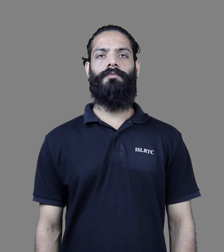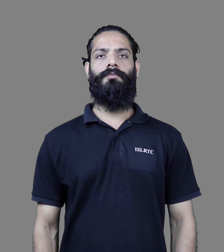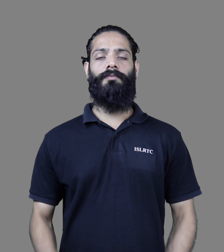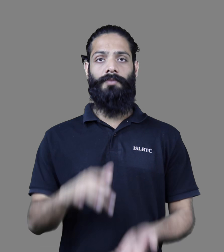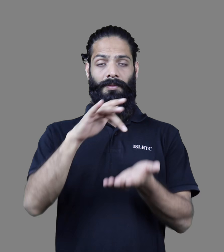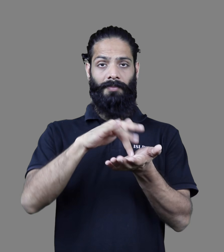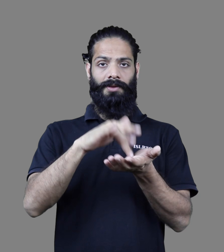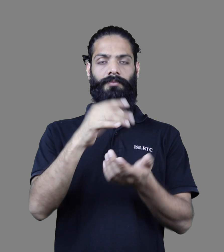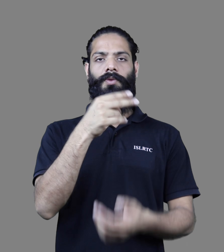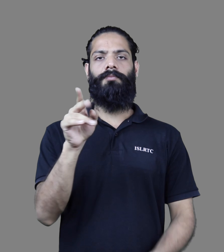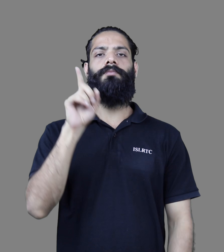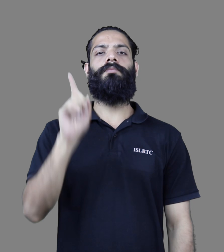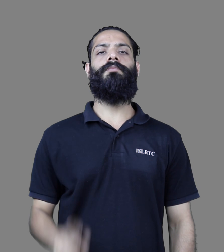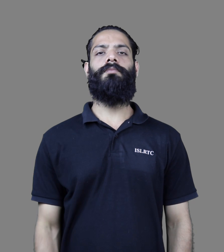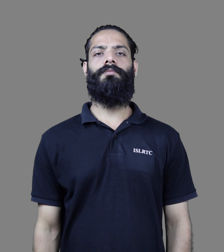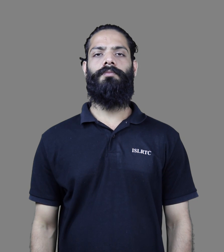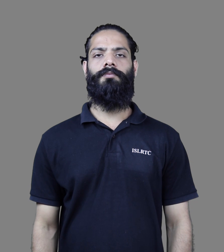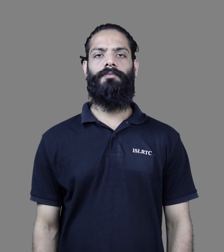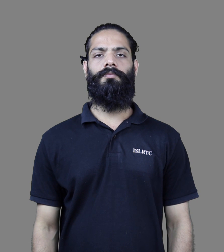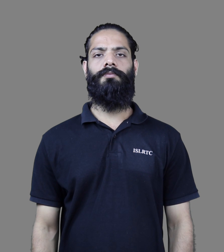Location